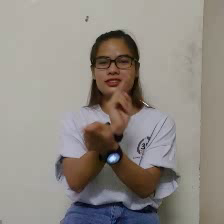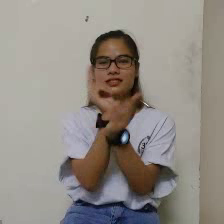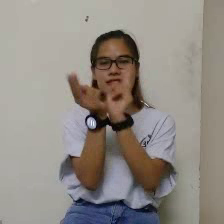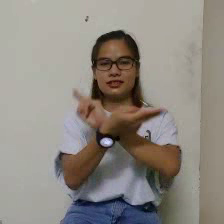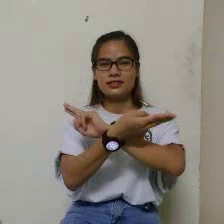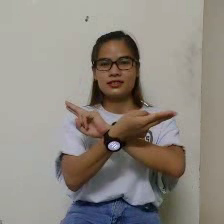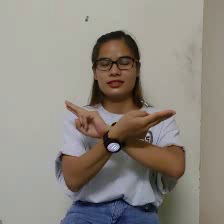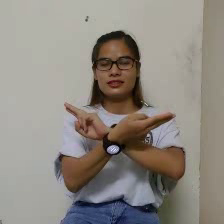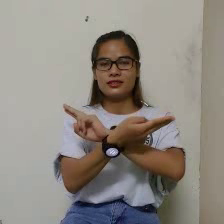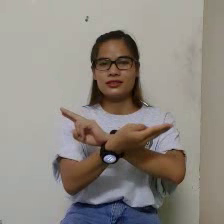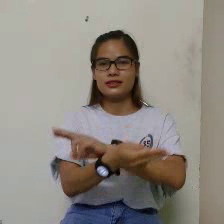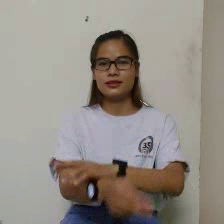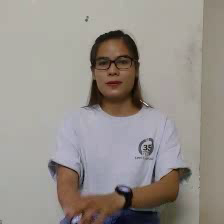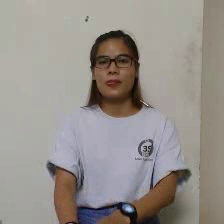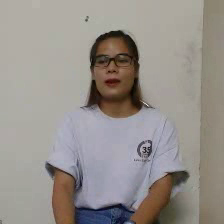Phục hồi